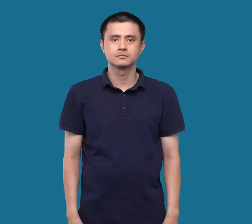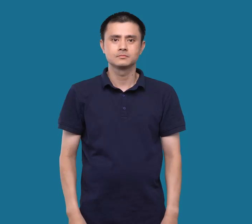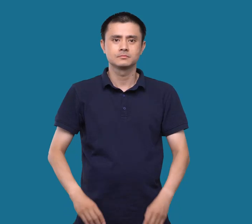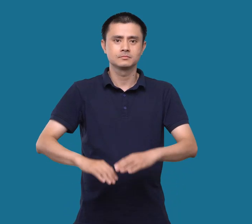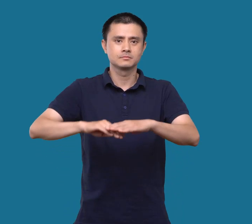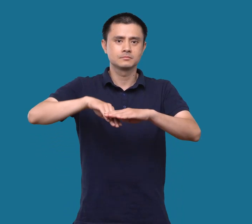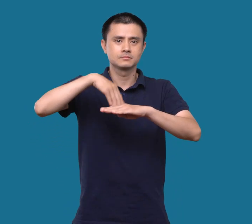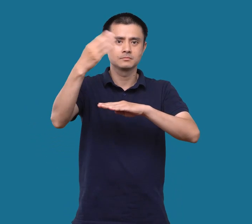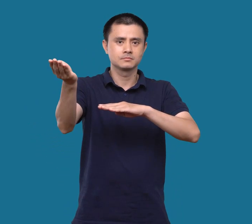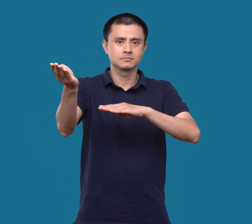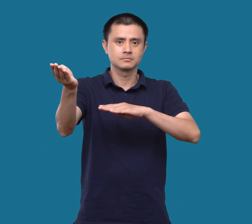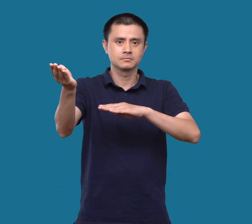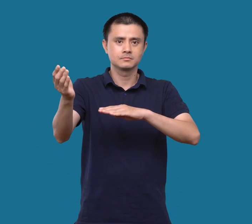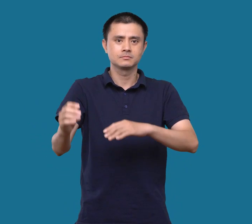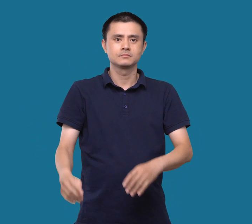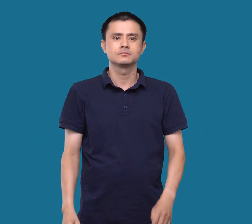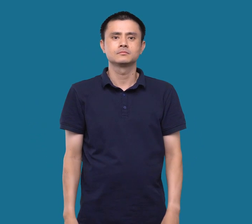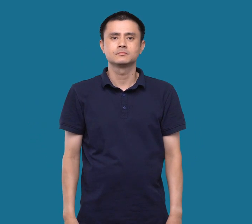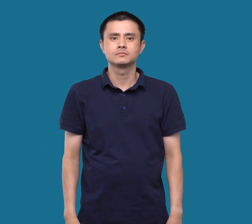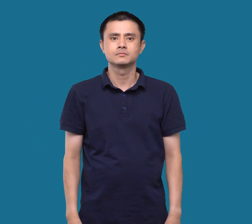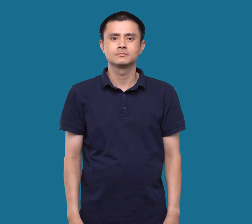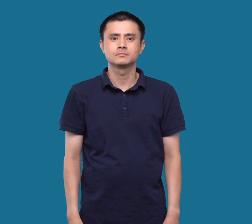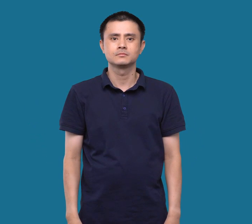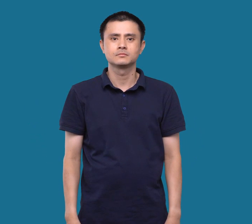ở ngoài